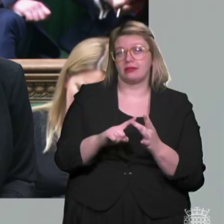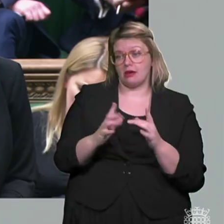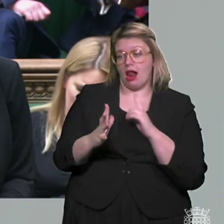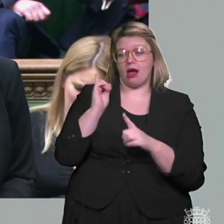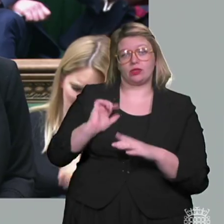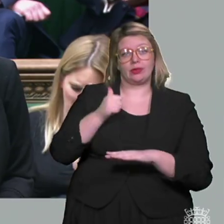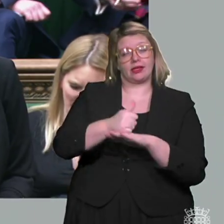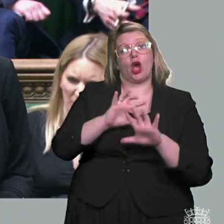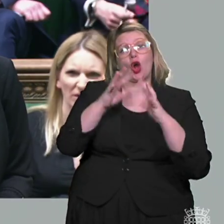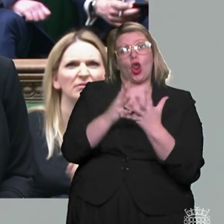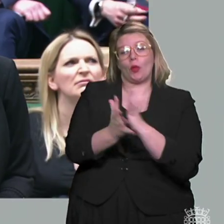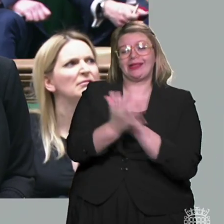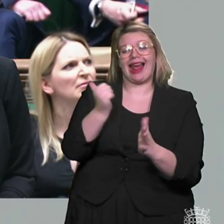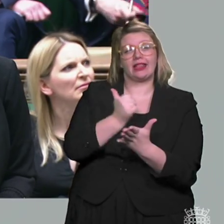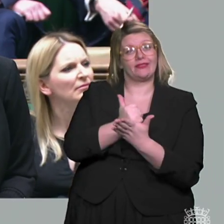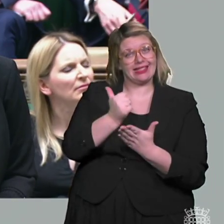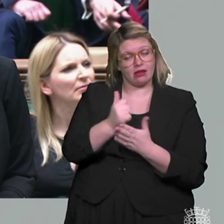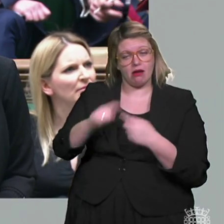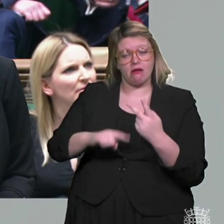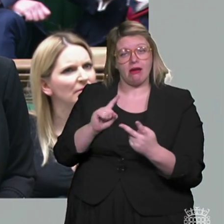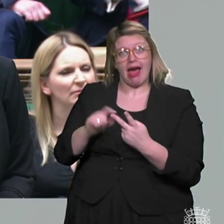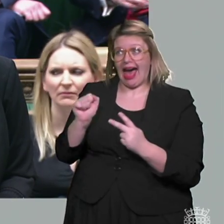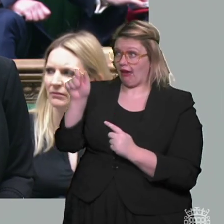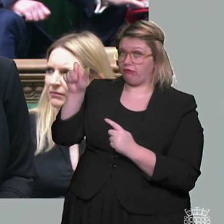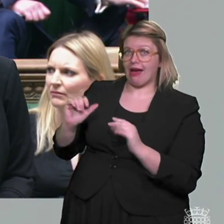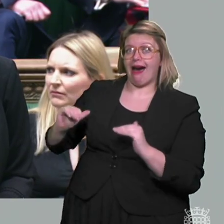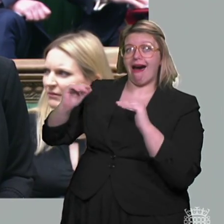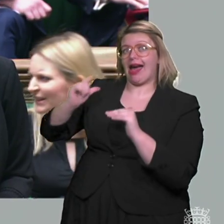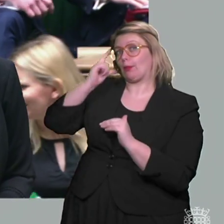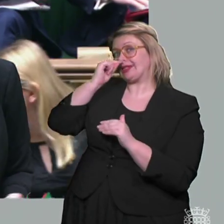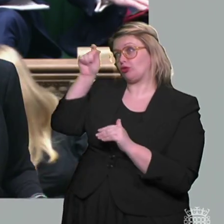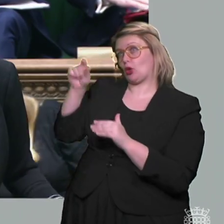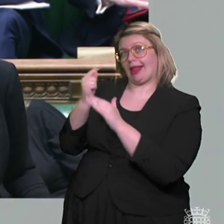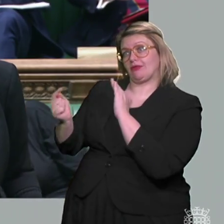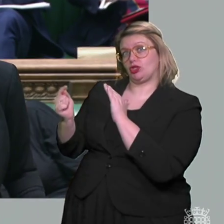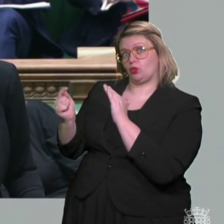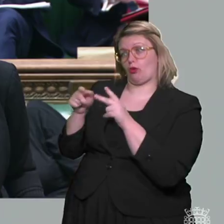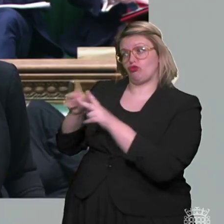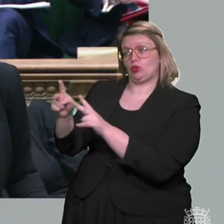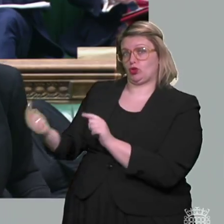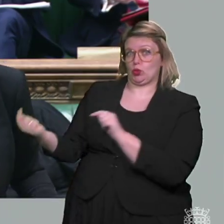We have created new routes such as the high-potential individual route, and we have the scale-up route.